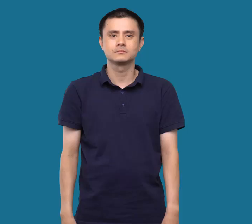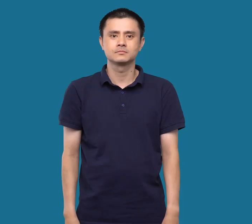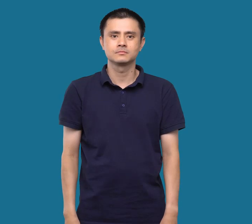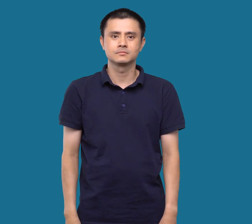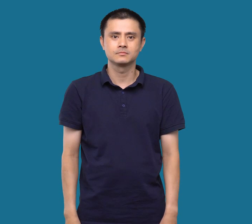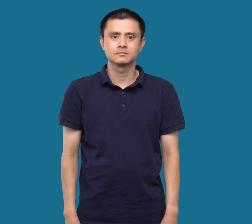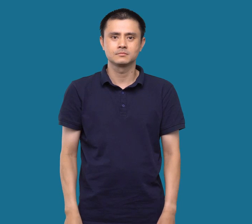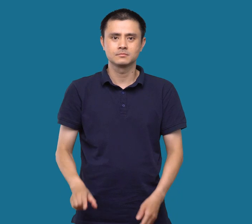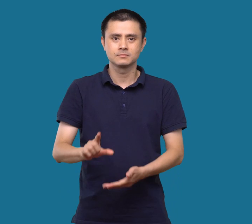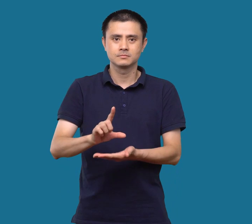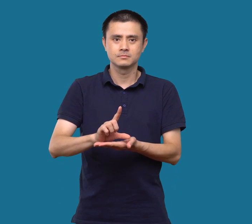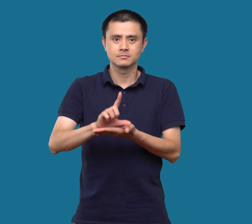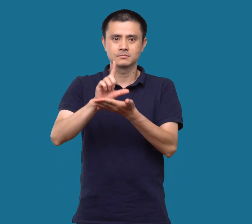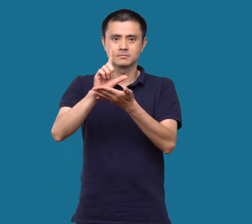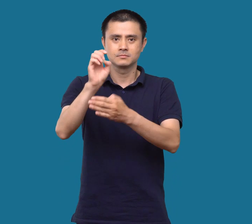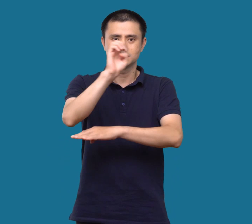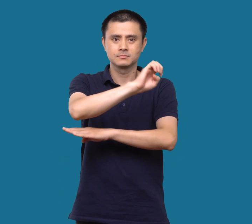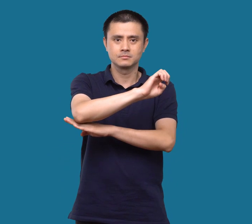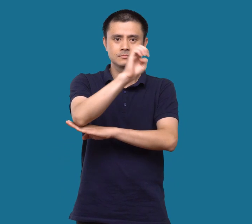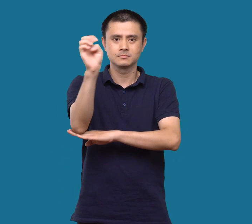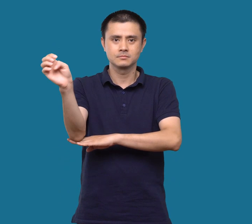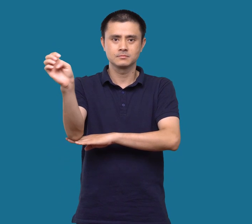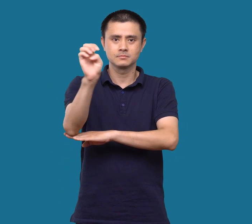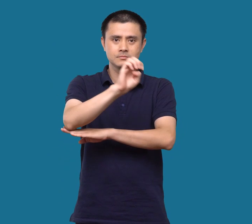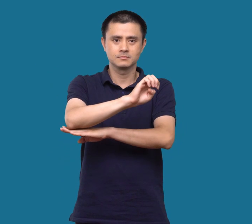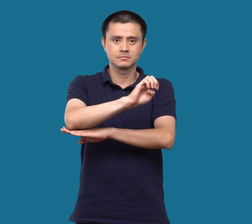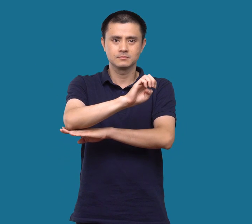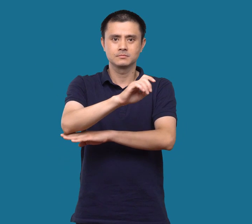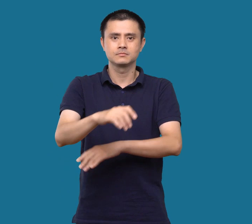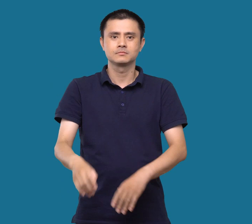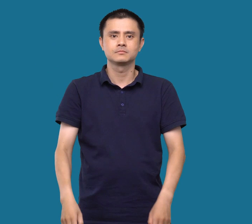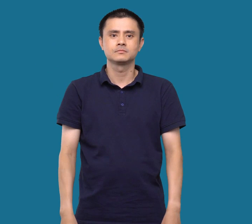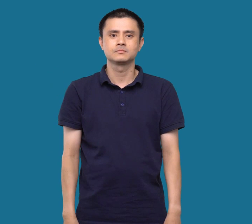lễ Nô-en